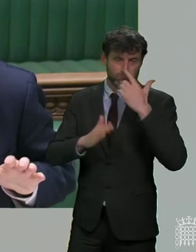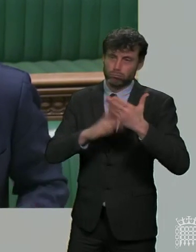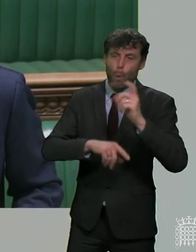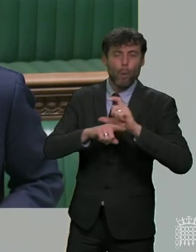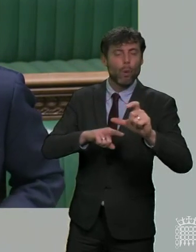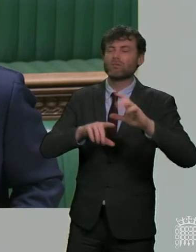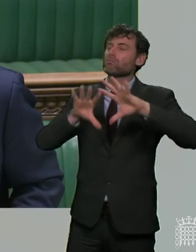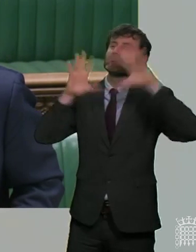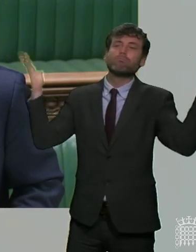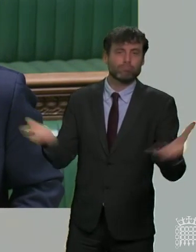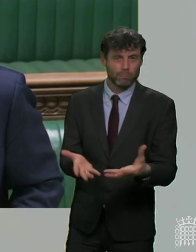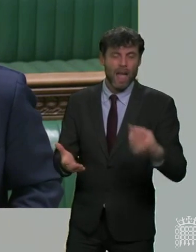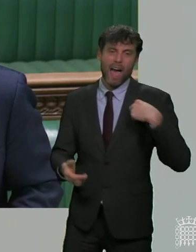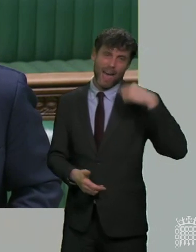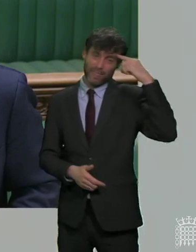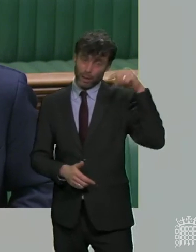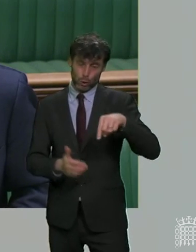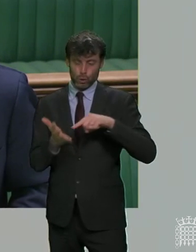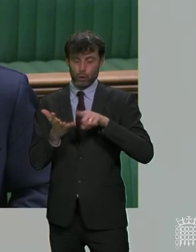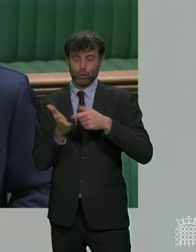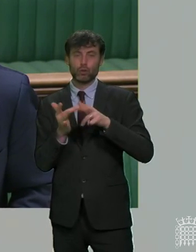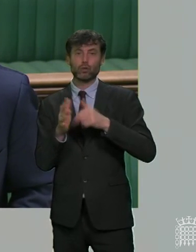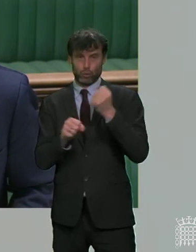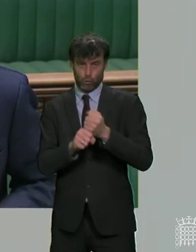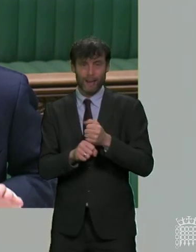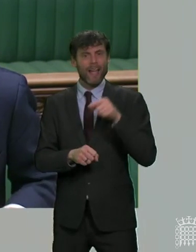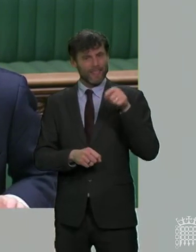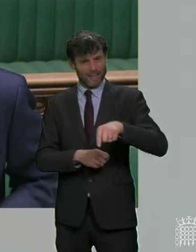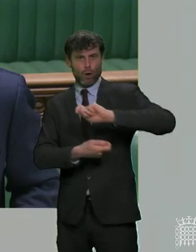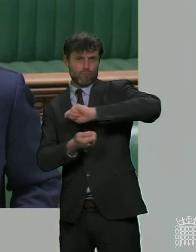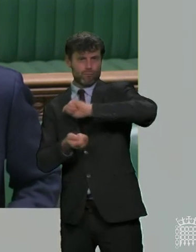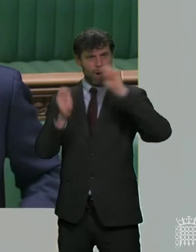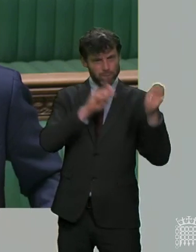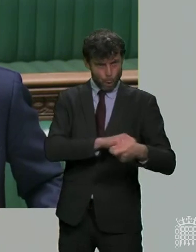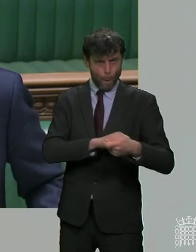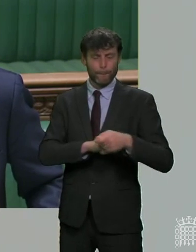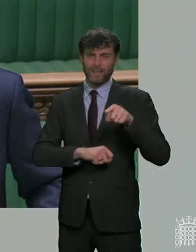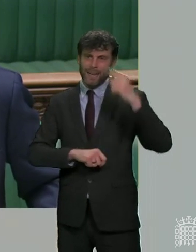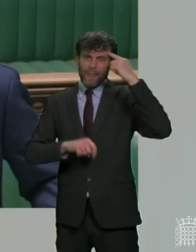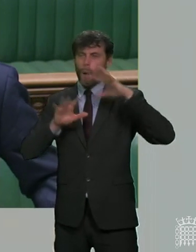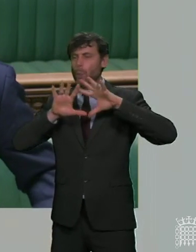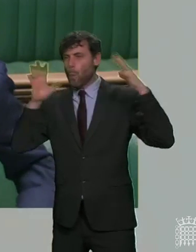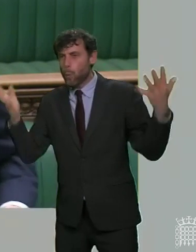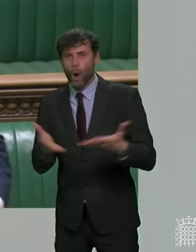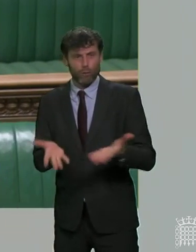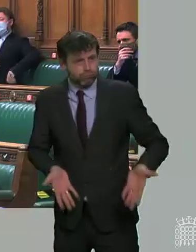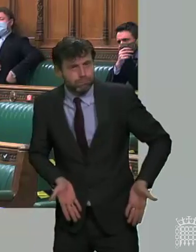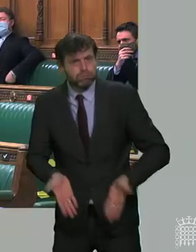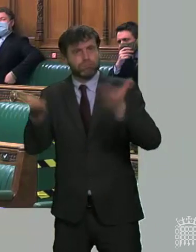I believe it is a highly beneficial reform of the way we do this, and it is truly global in its ambitions.